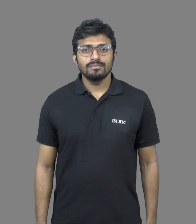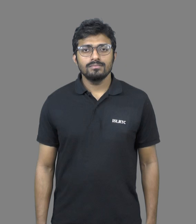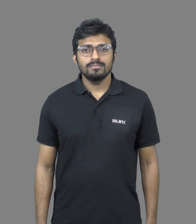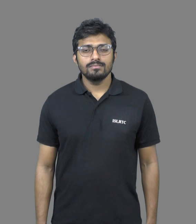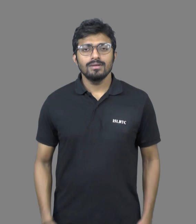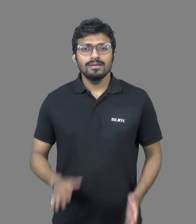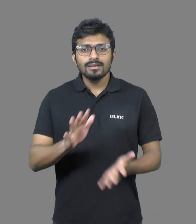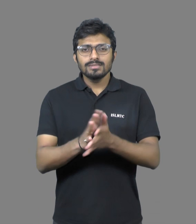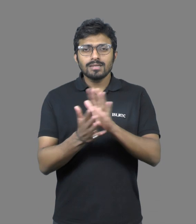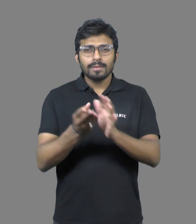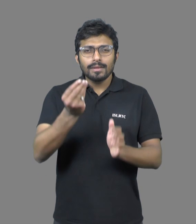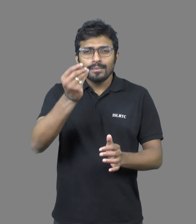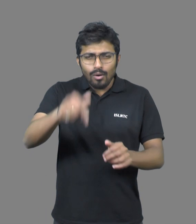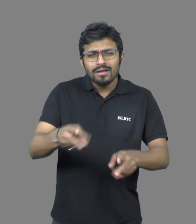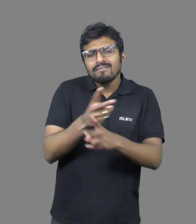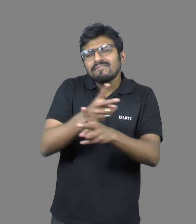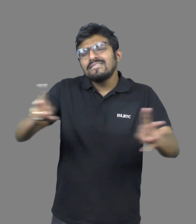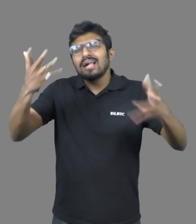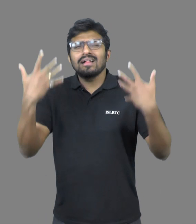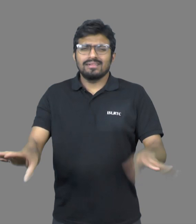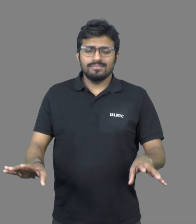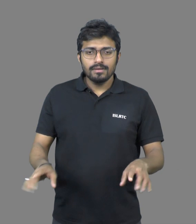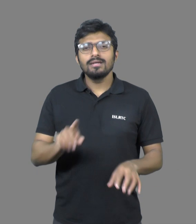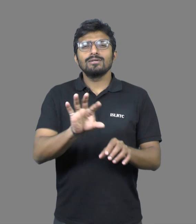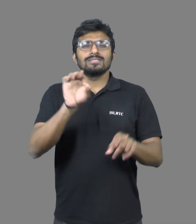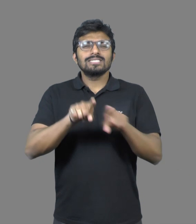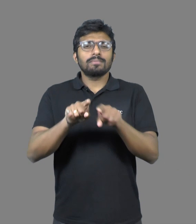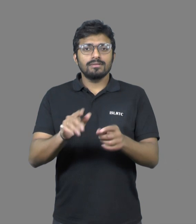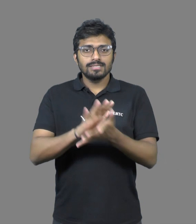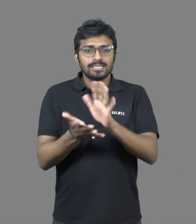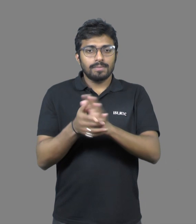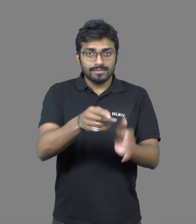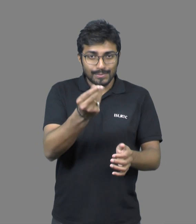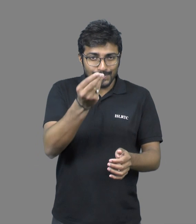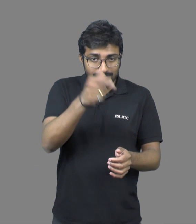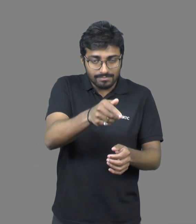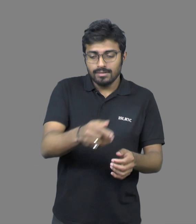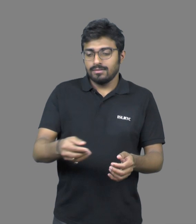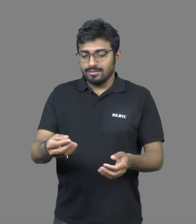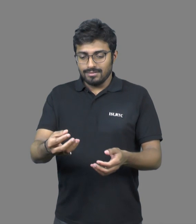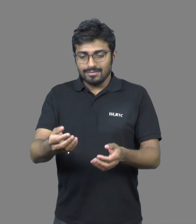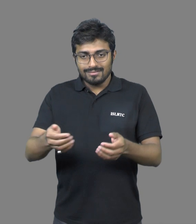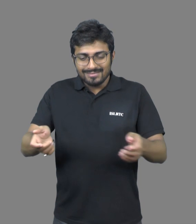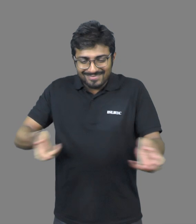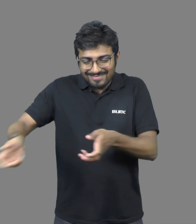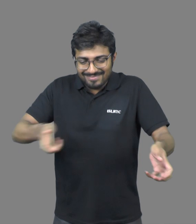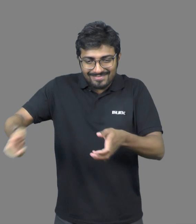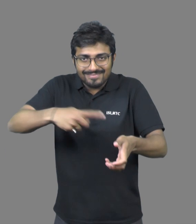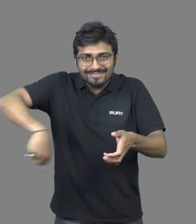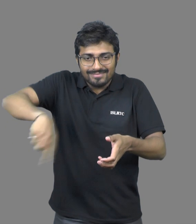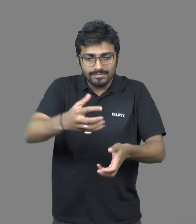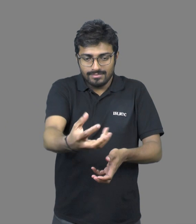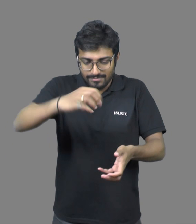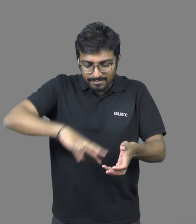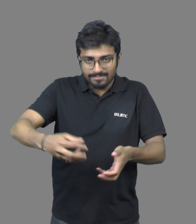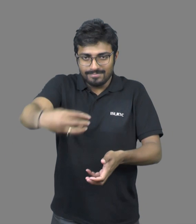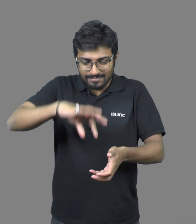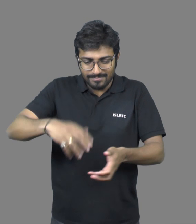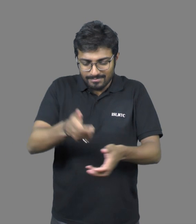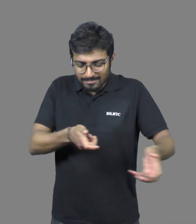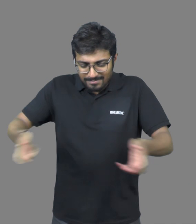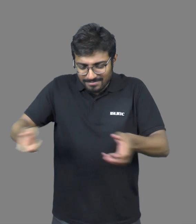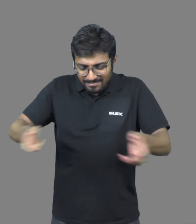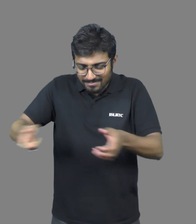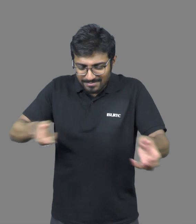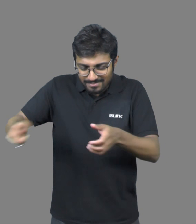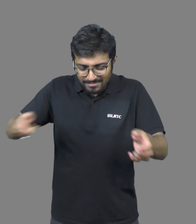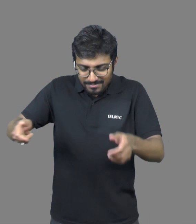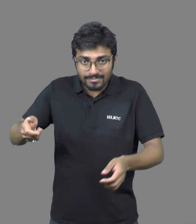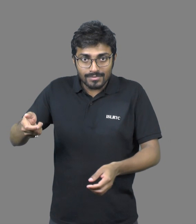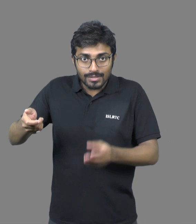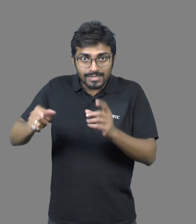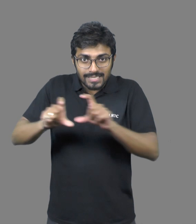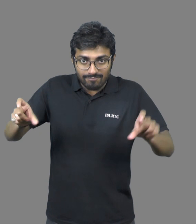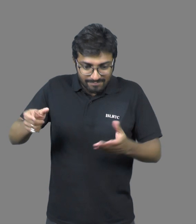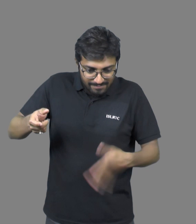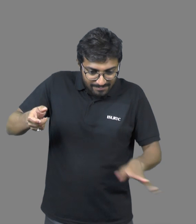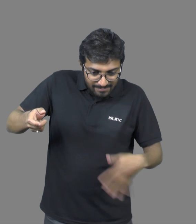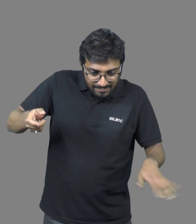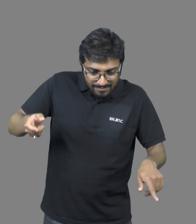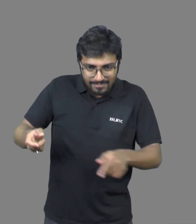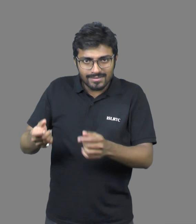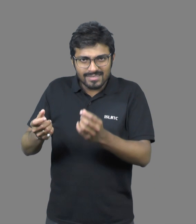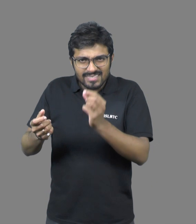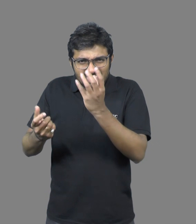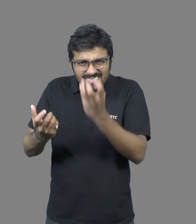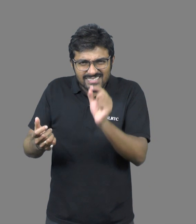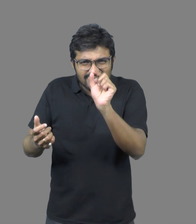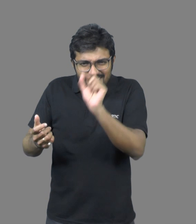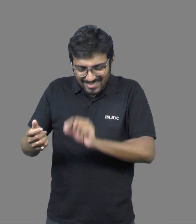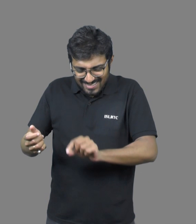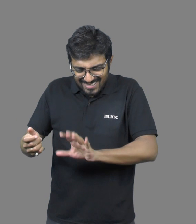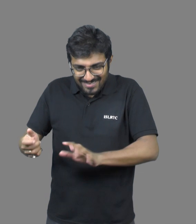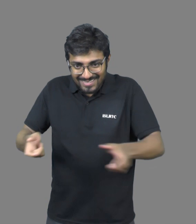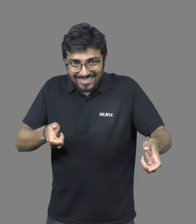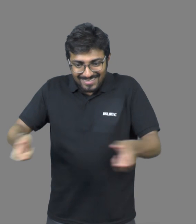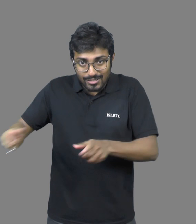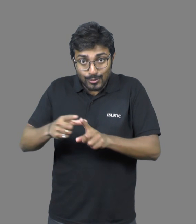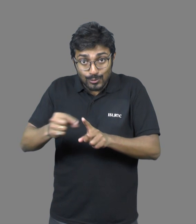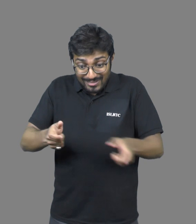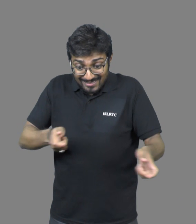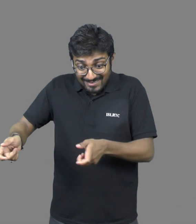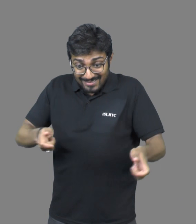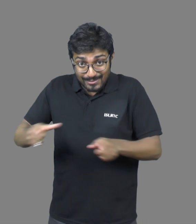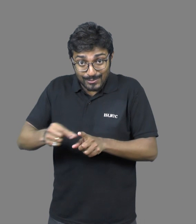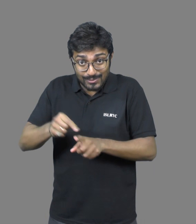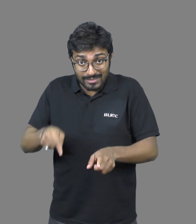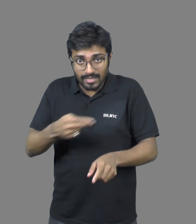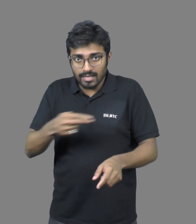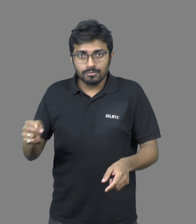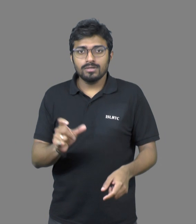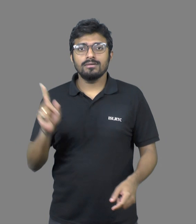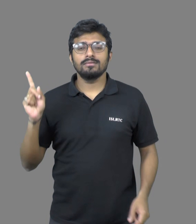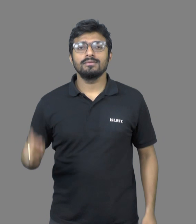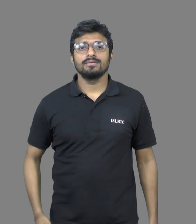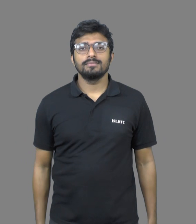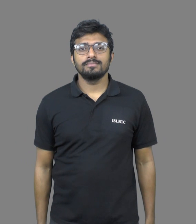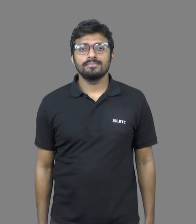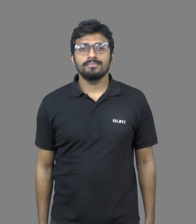Sift